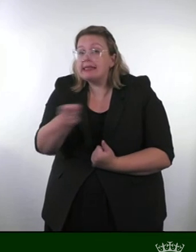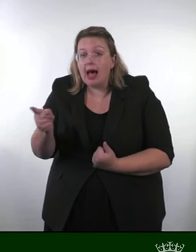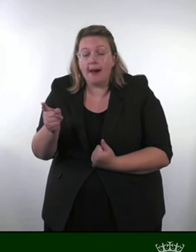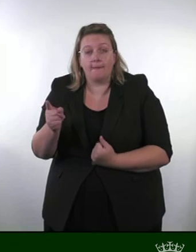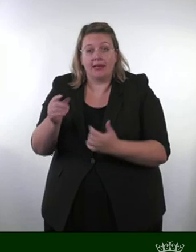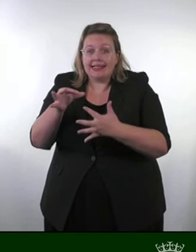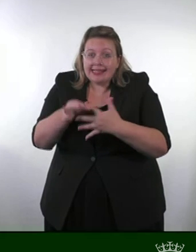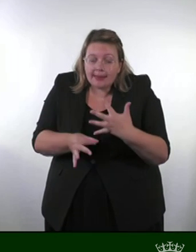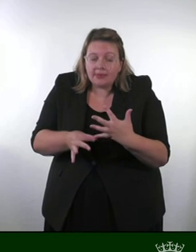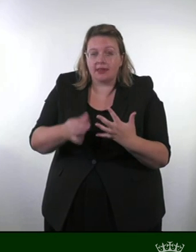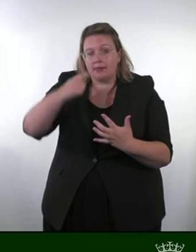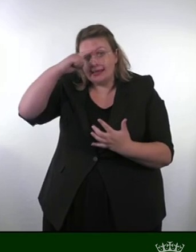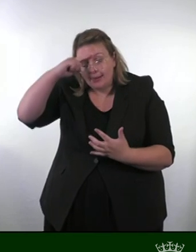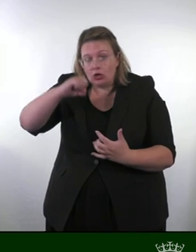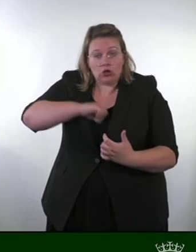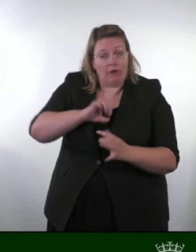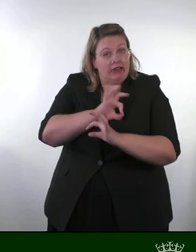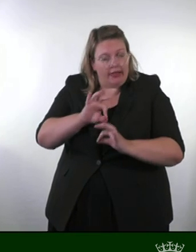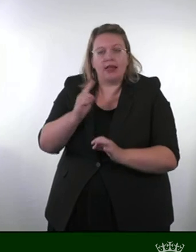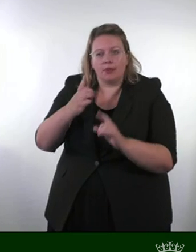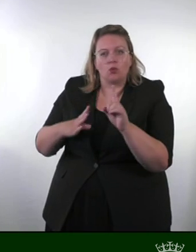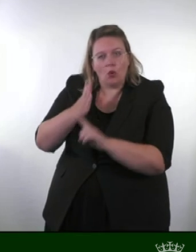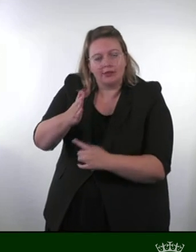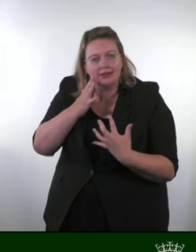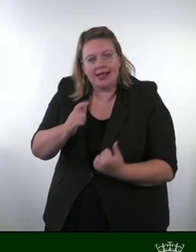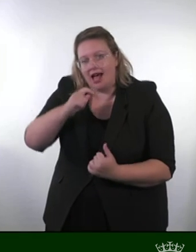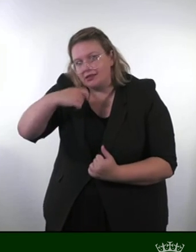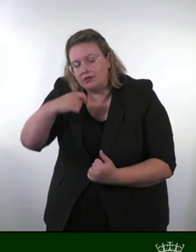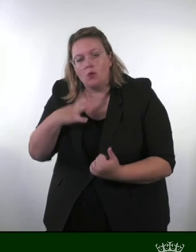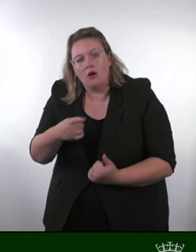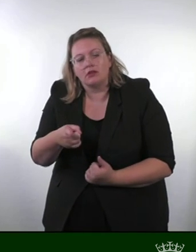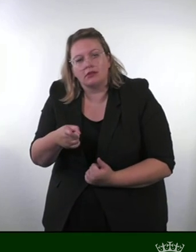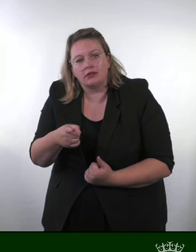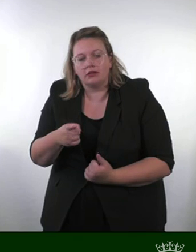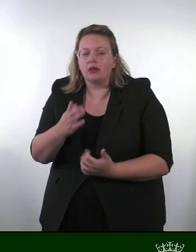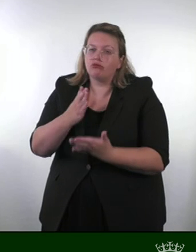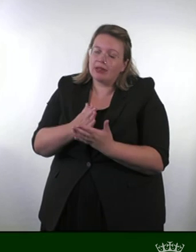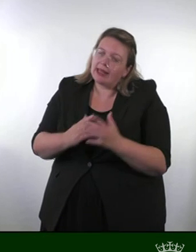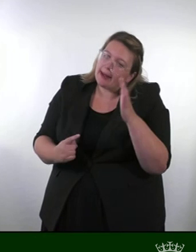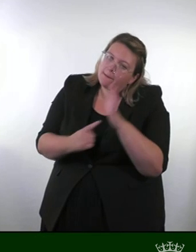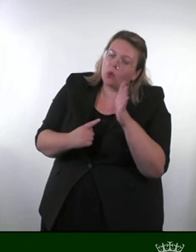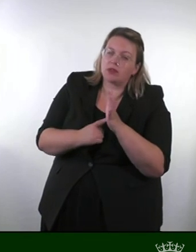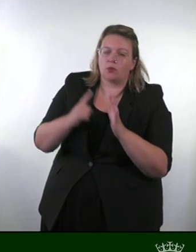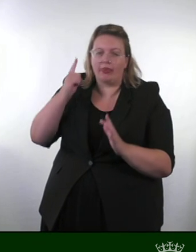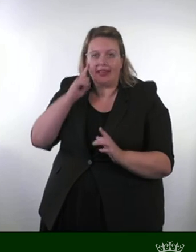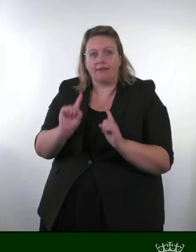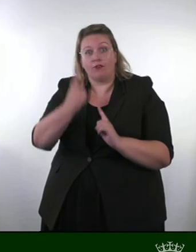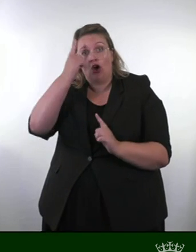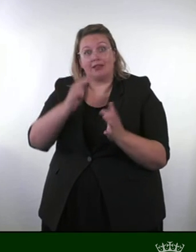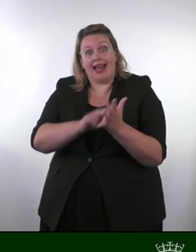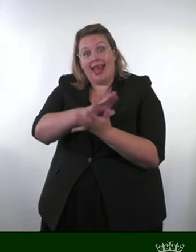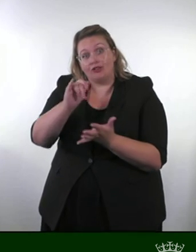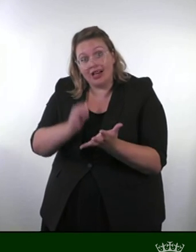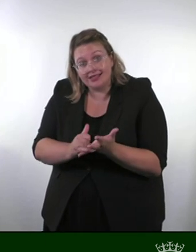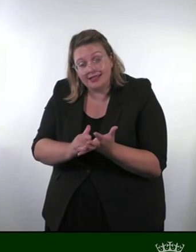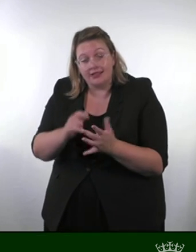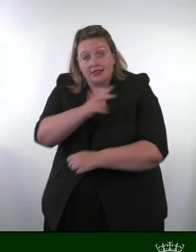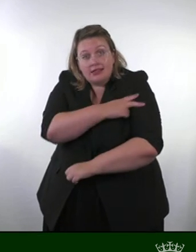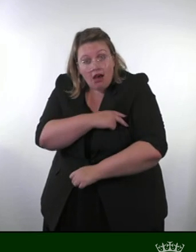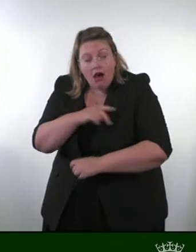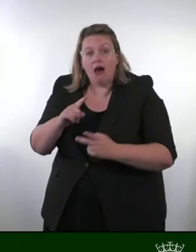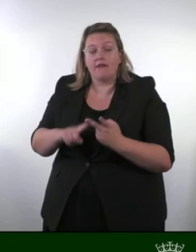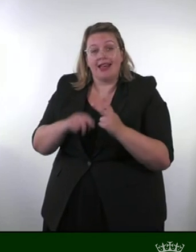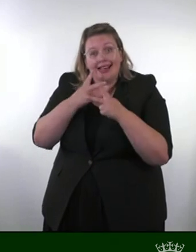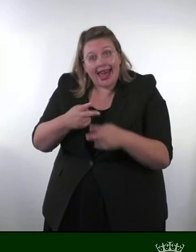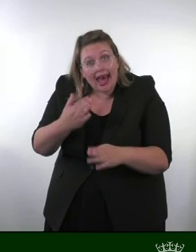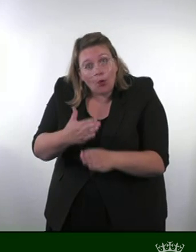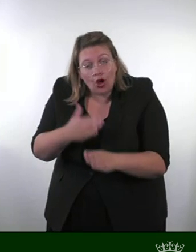We need—I hope the right honourable and learned Gentleman agrees—to prioritise people such as NHS front-line staff and our care workers who urgently need those tests.